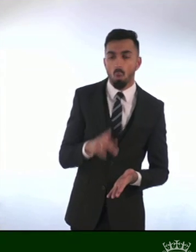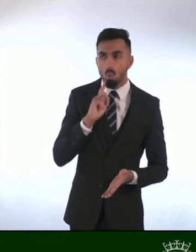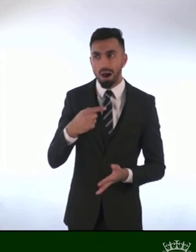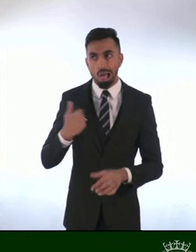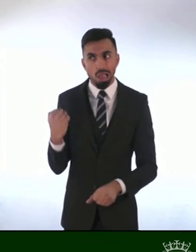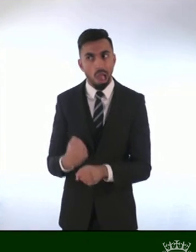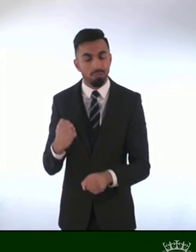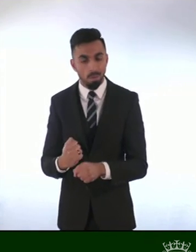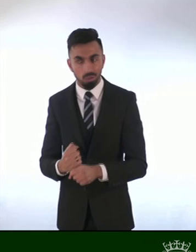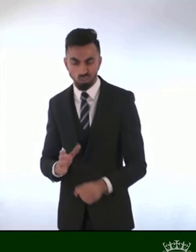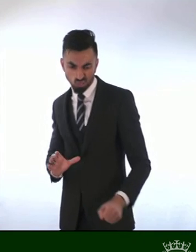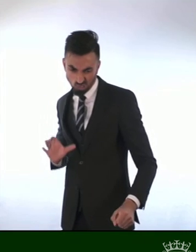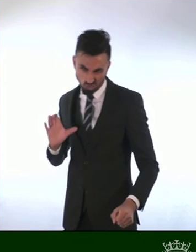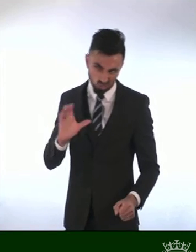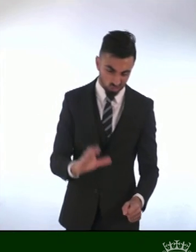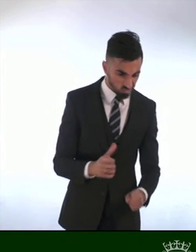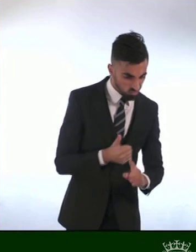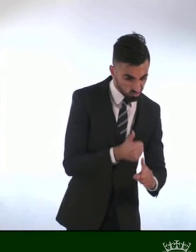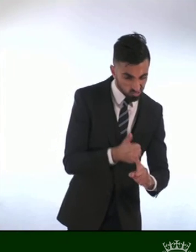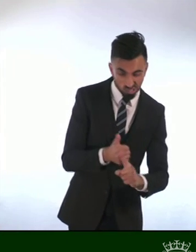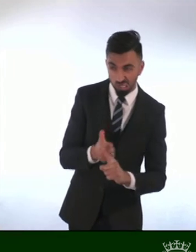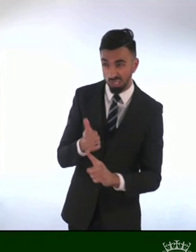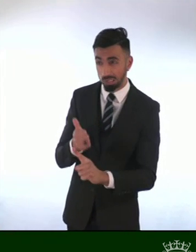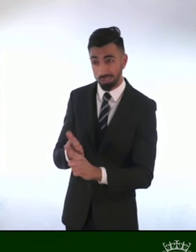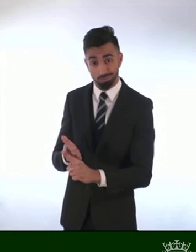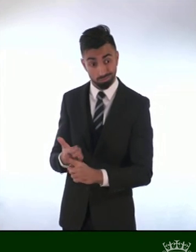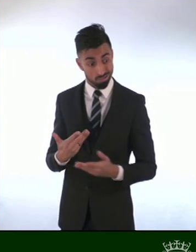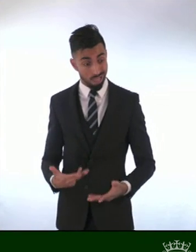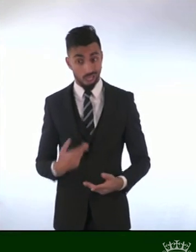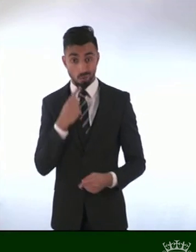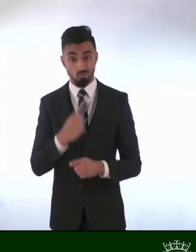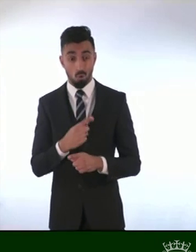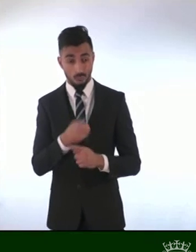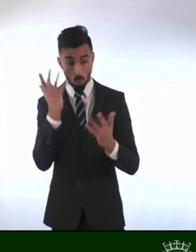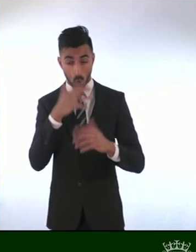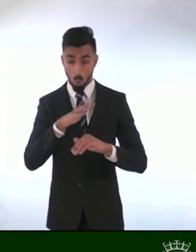Now is not the time to be squeamish about public sector debt.